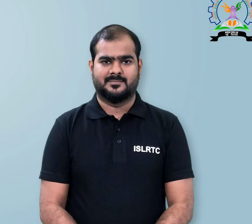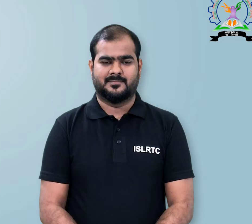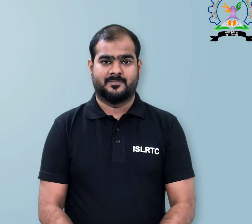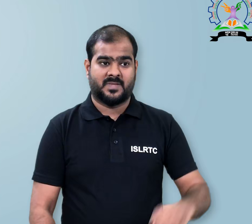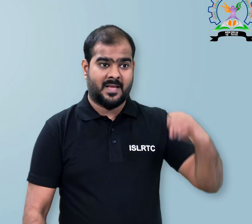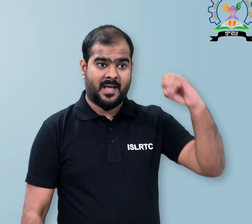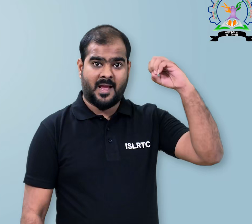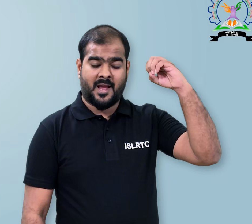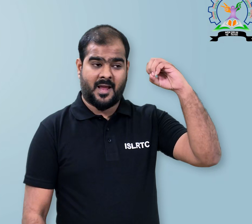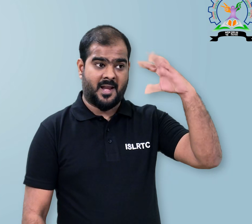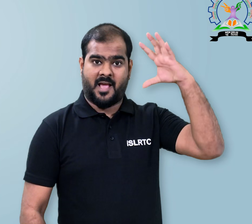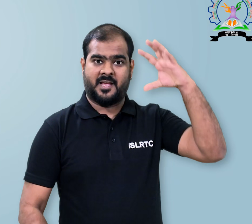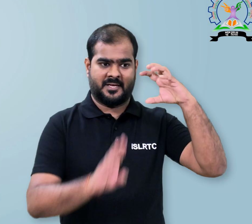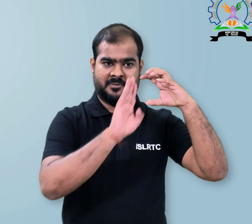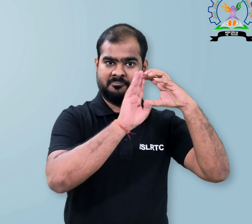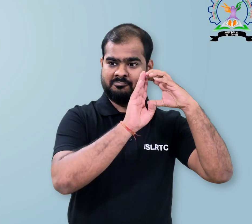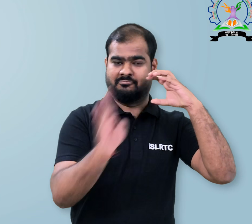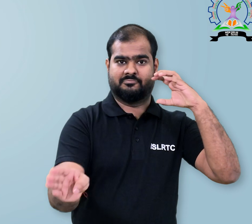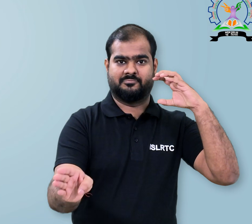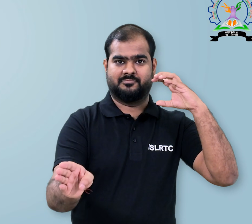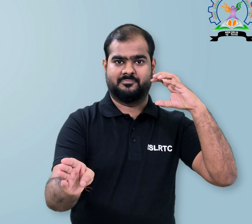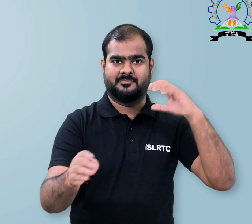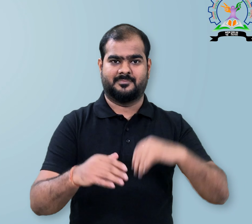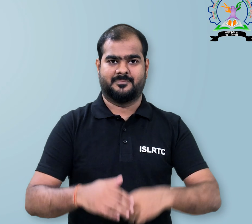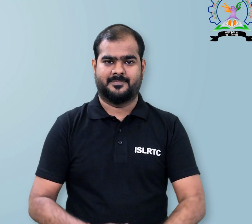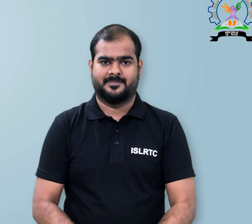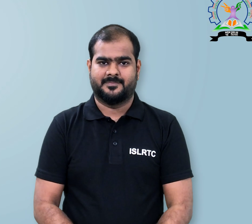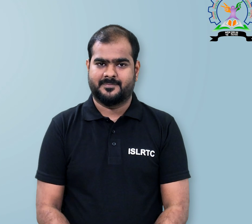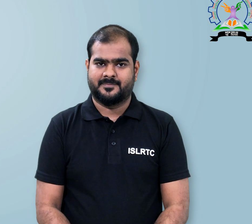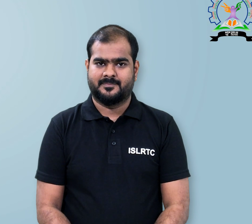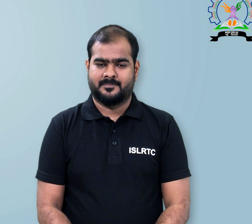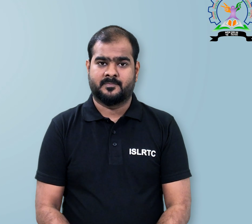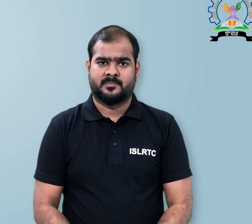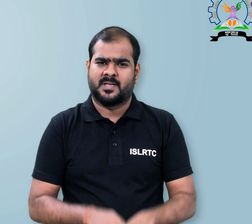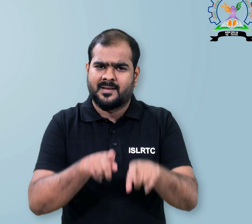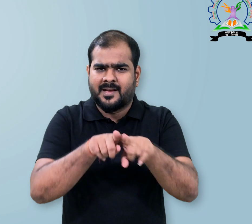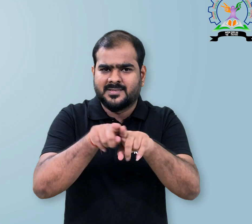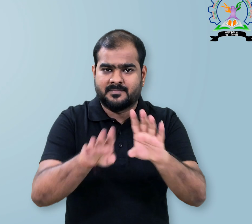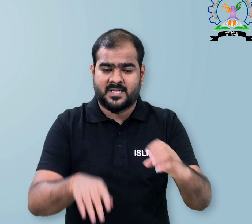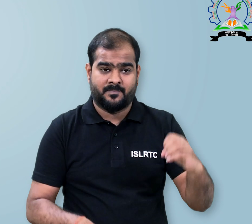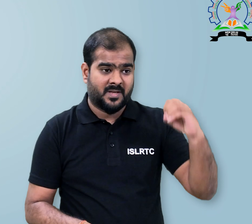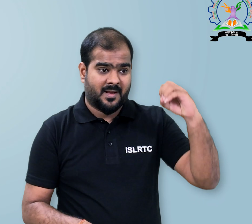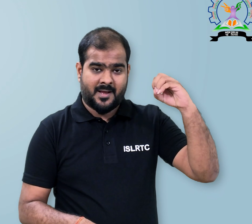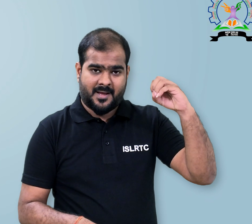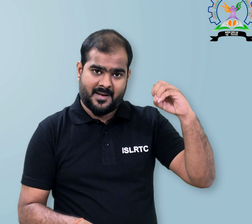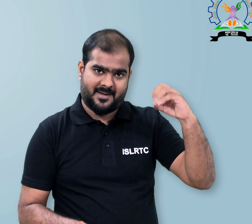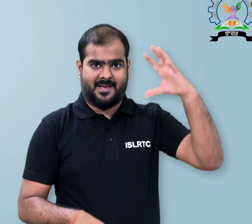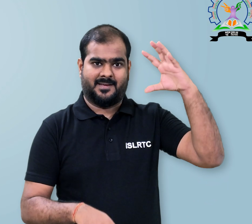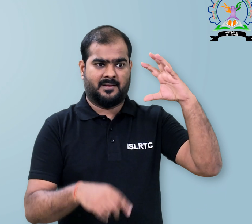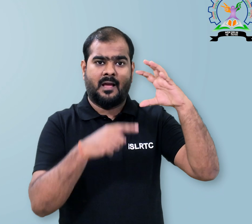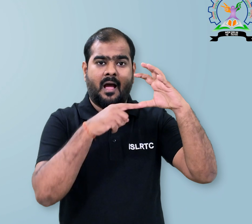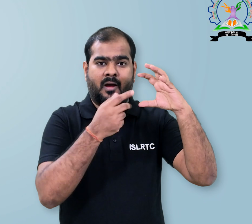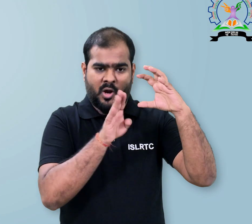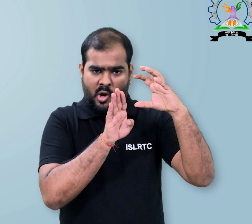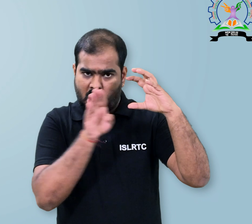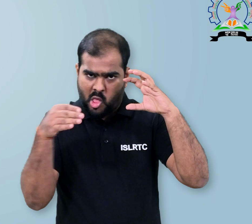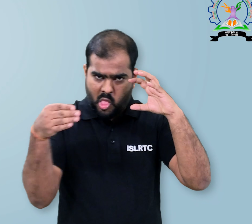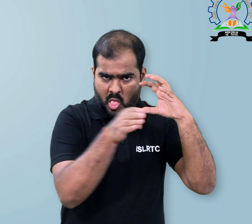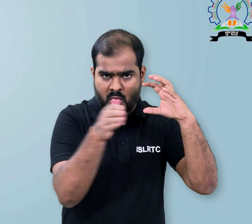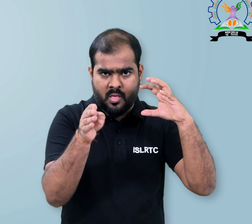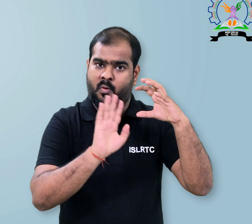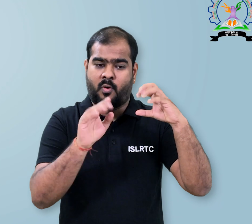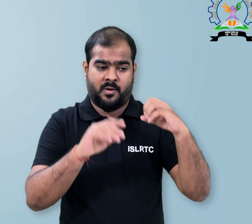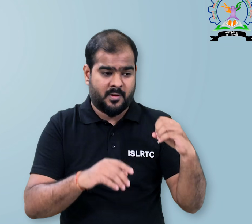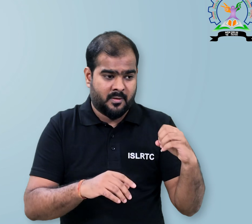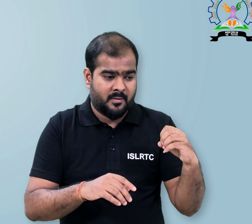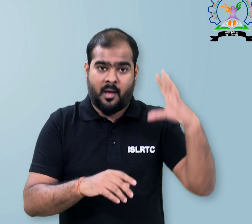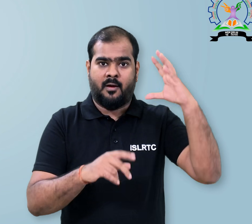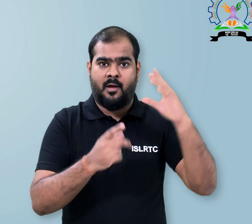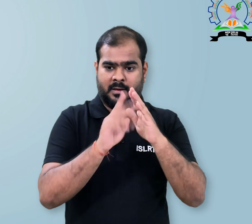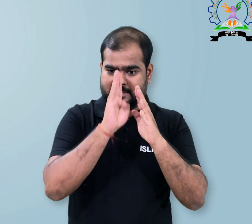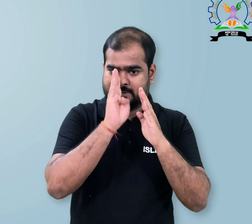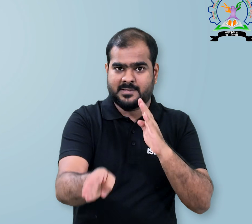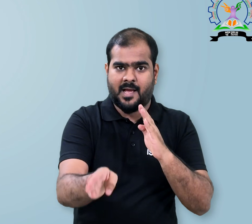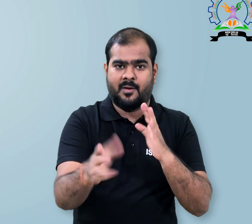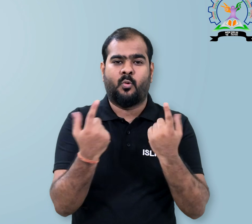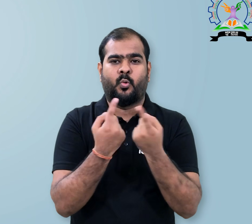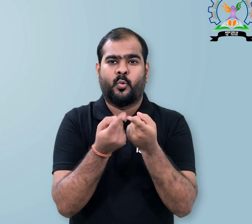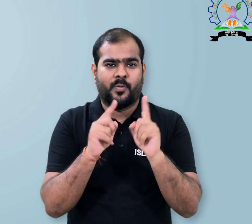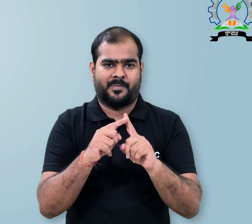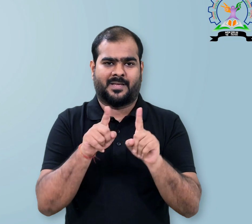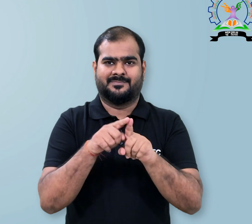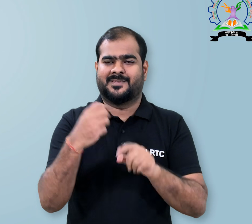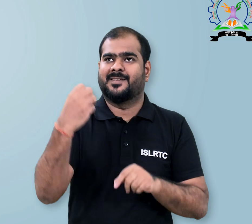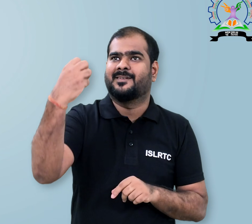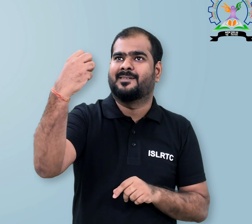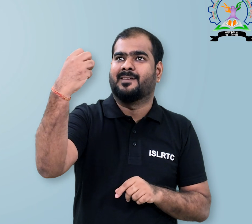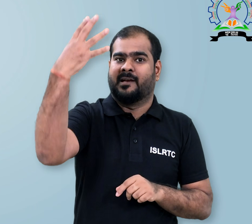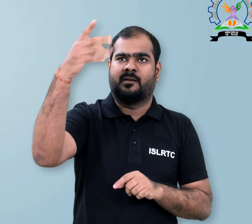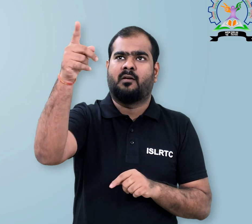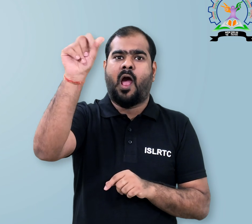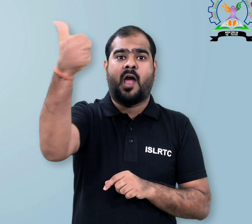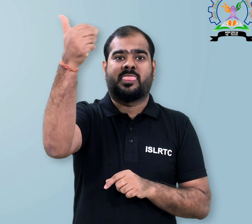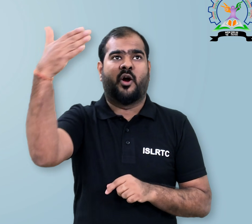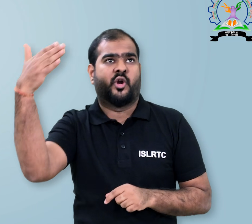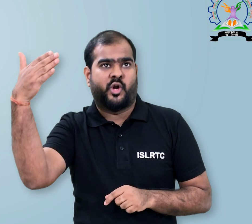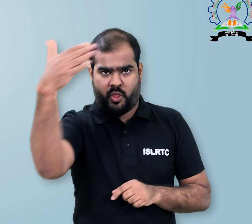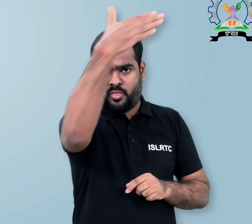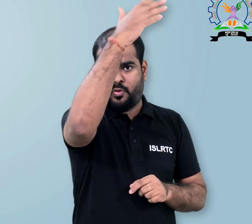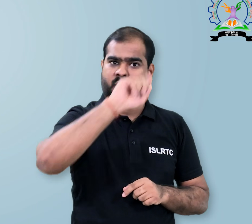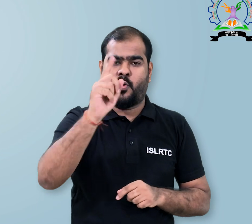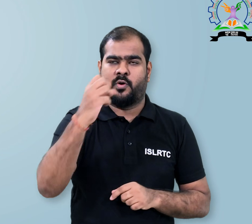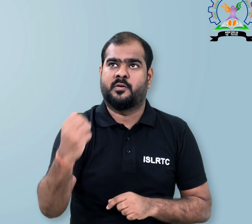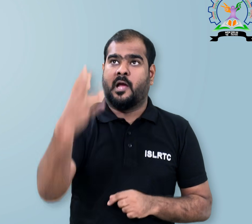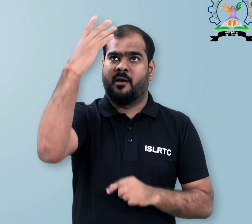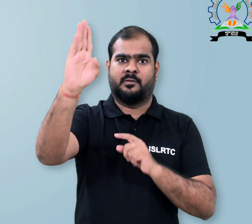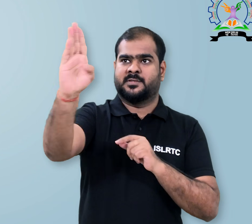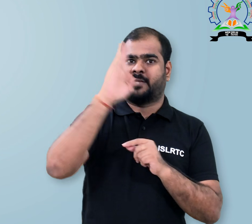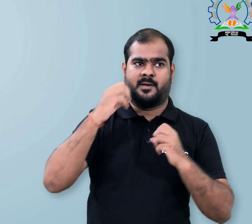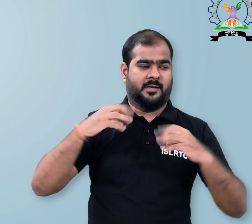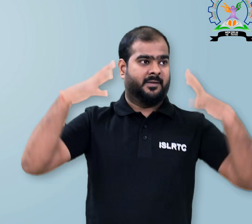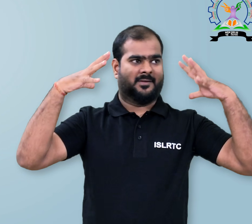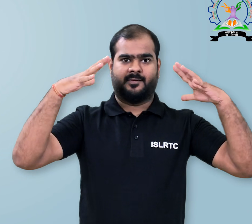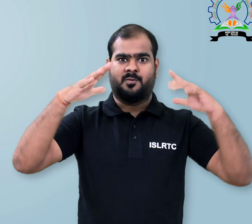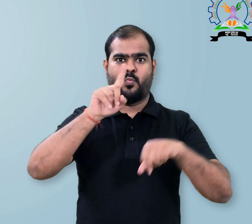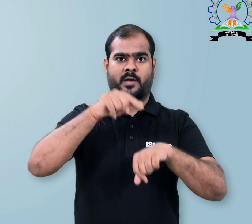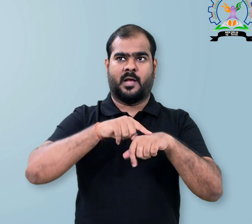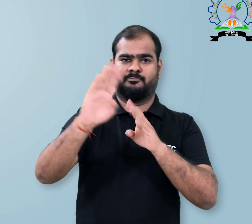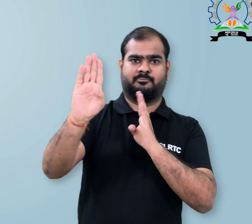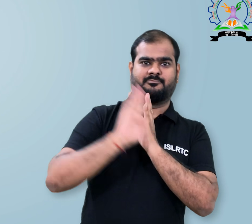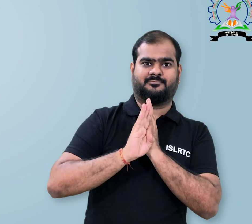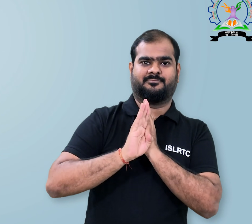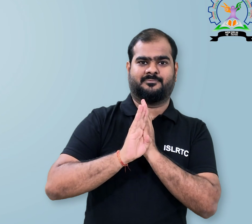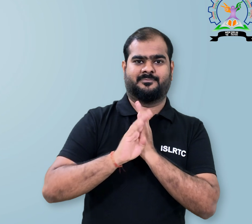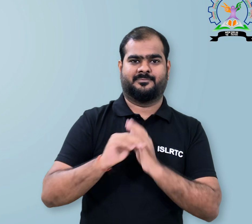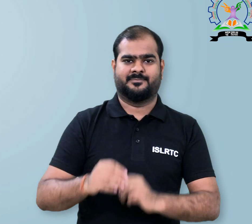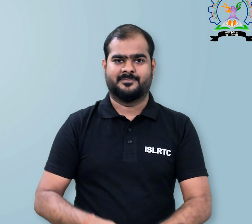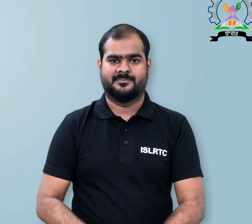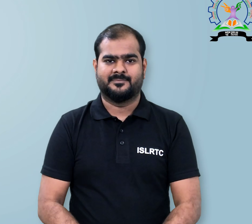Ray The light traveling in any one direction in a straight line is called a ray of light.